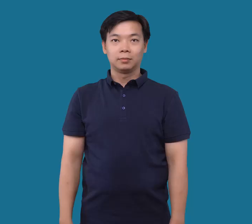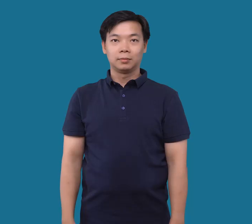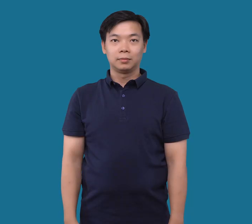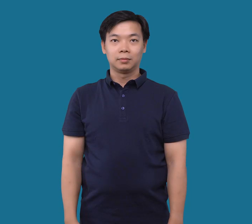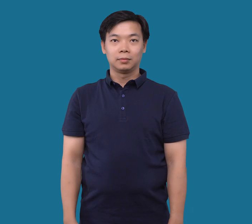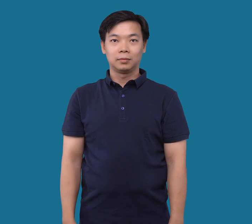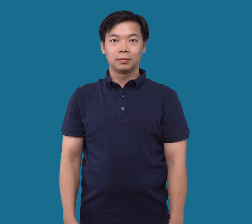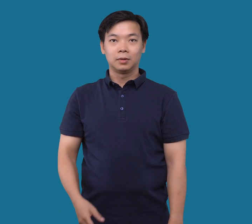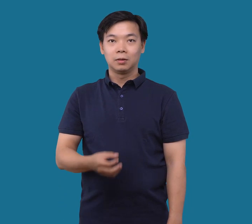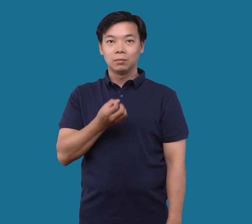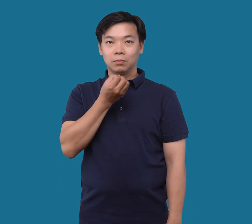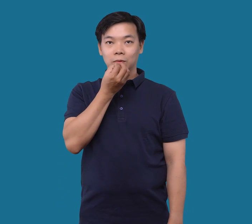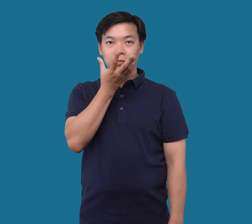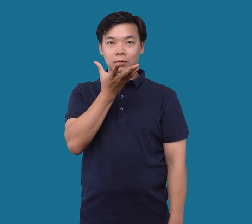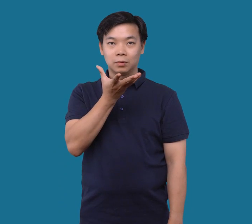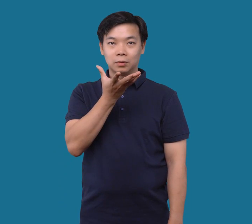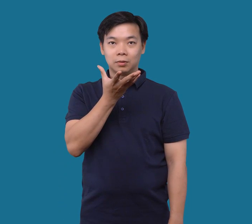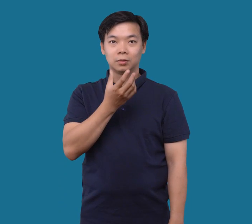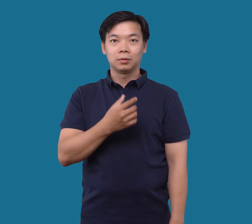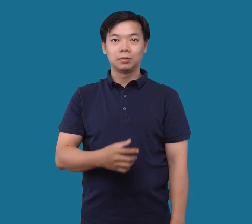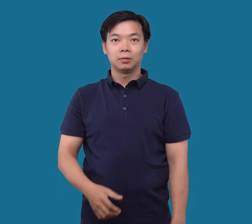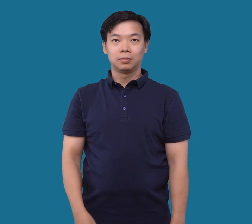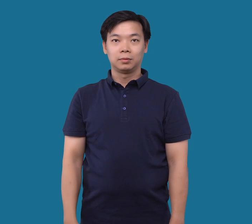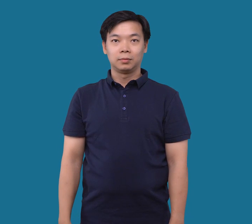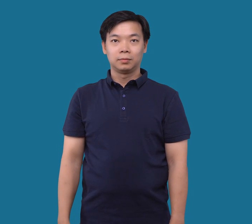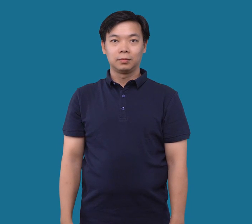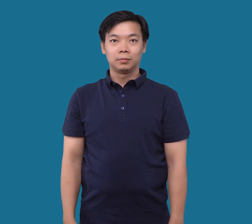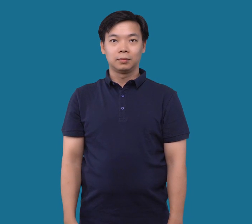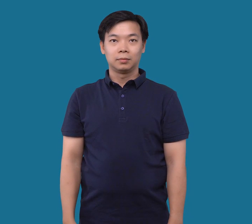bông hoa